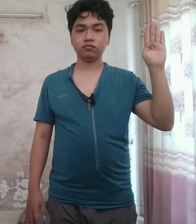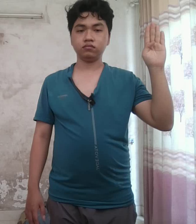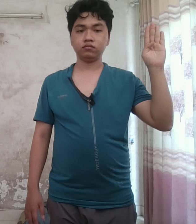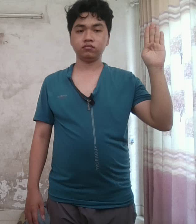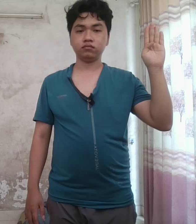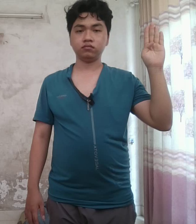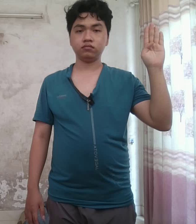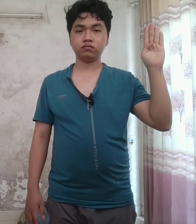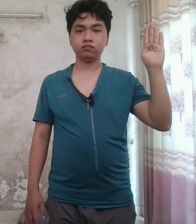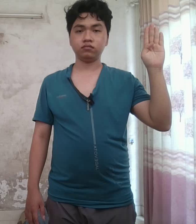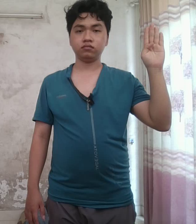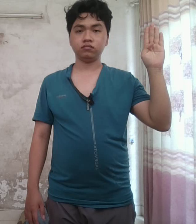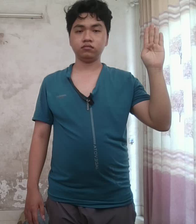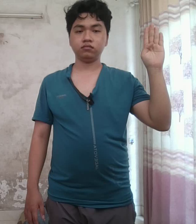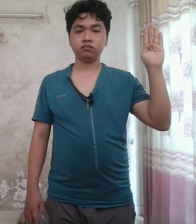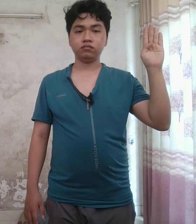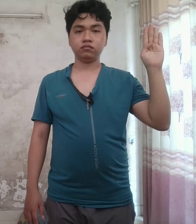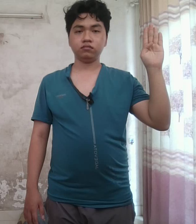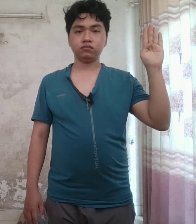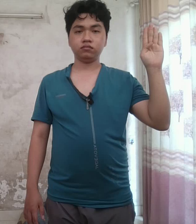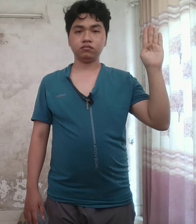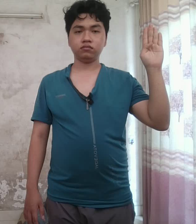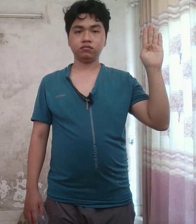b